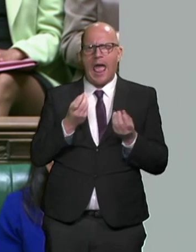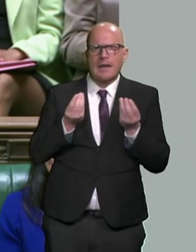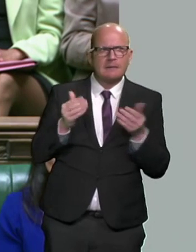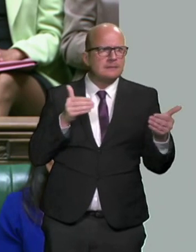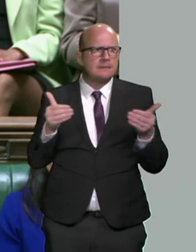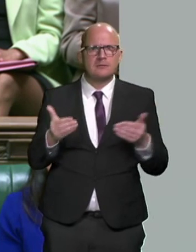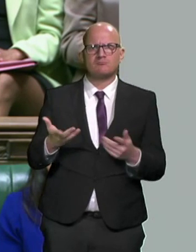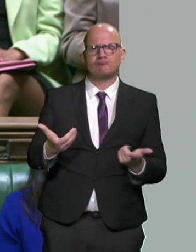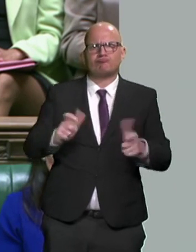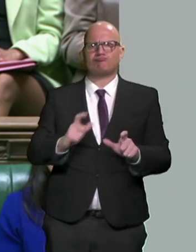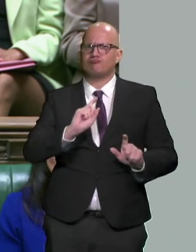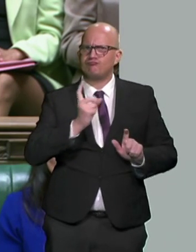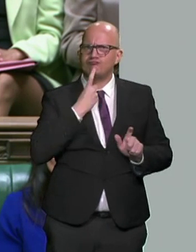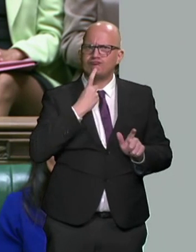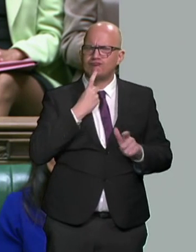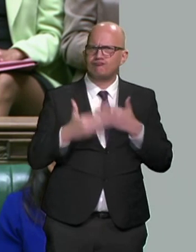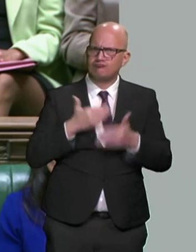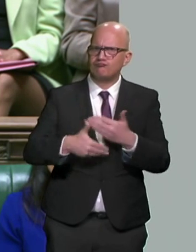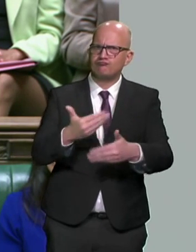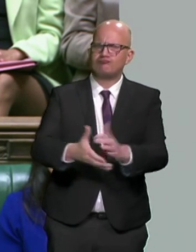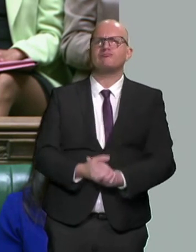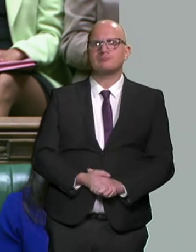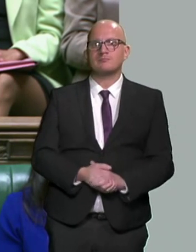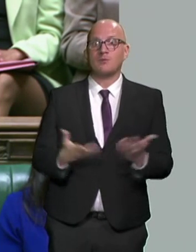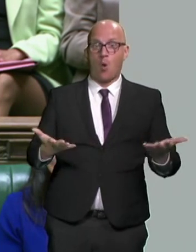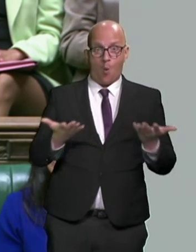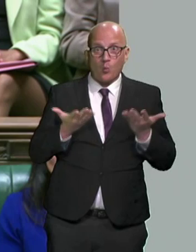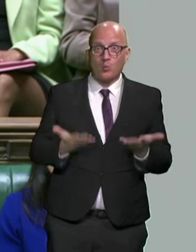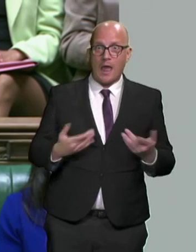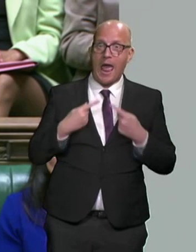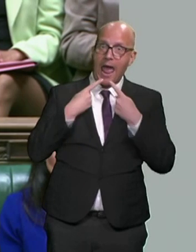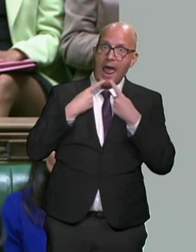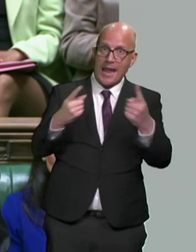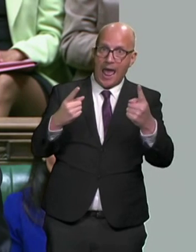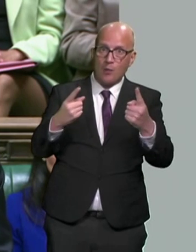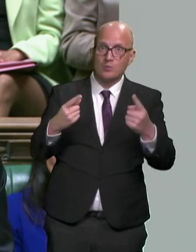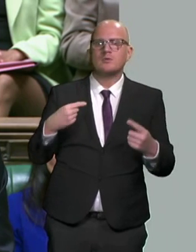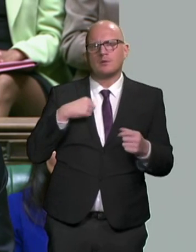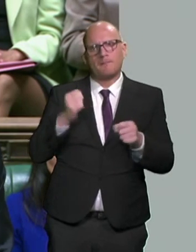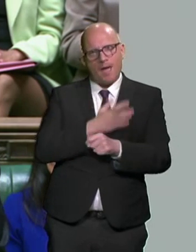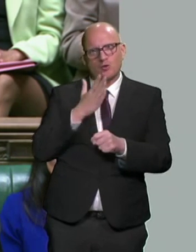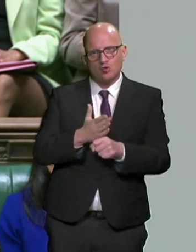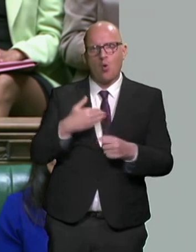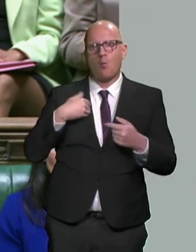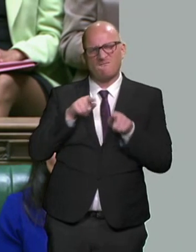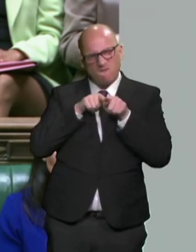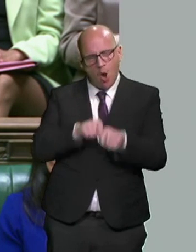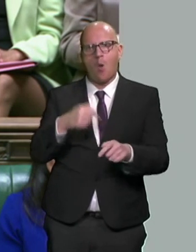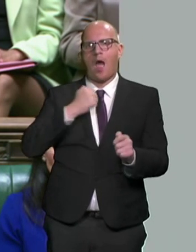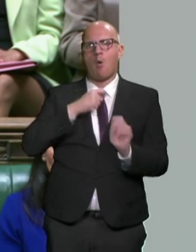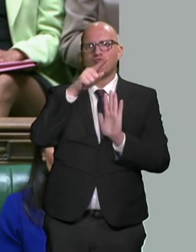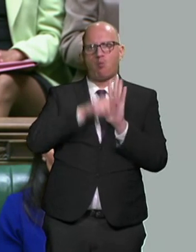Today’s forecasts confirm that even after the measures I am announcing today, we are meeting all our fiscal rules.